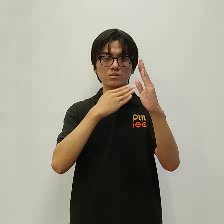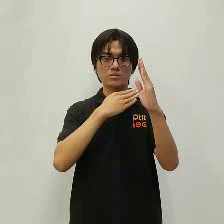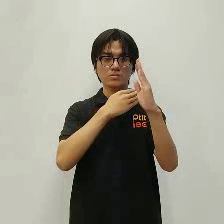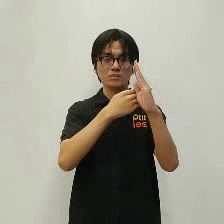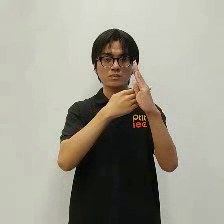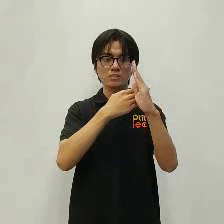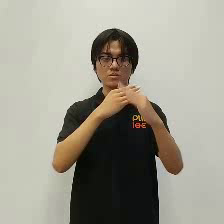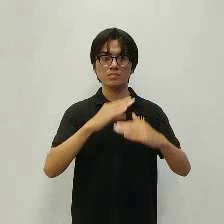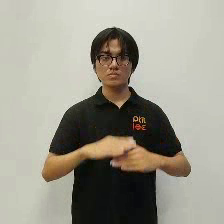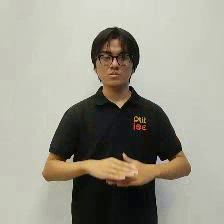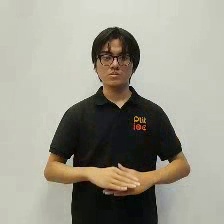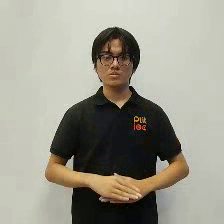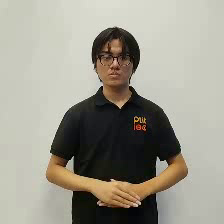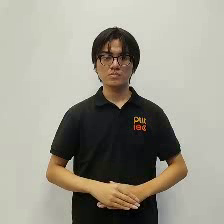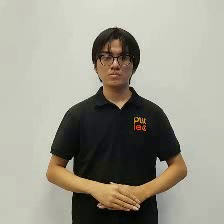Trường học